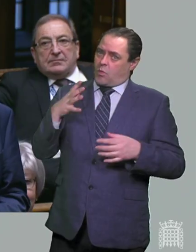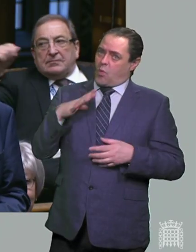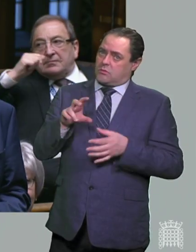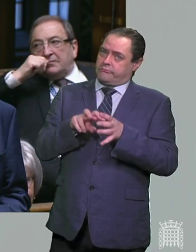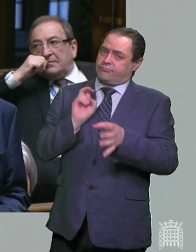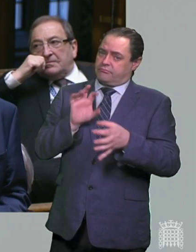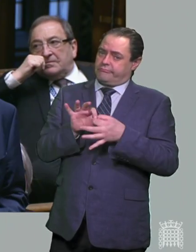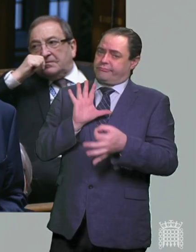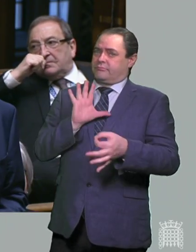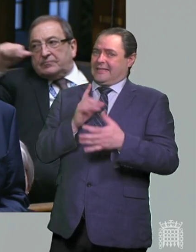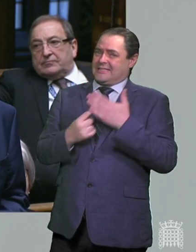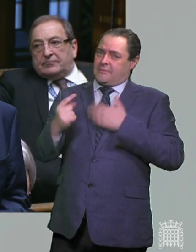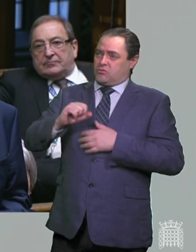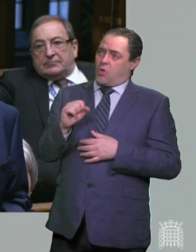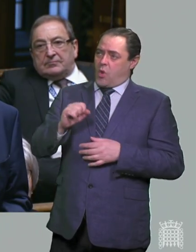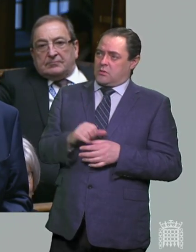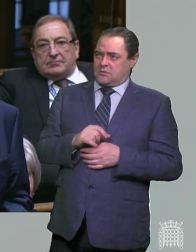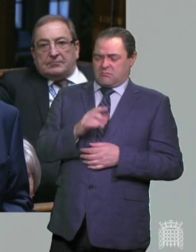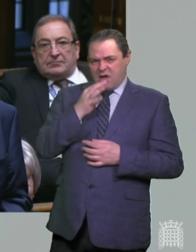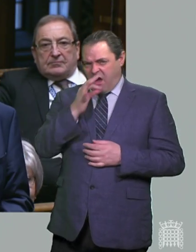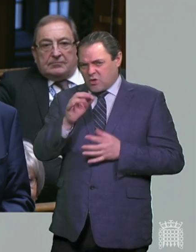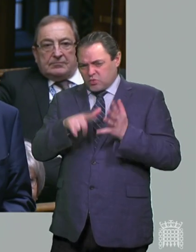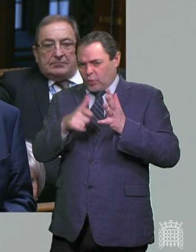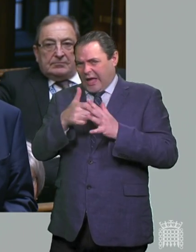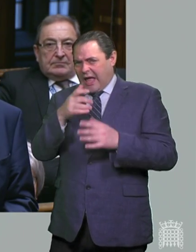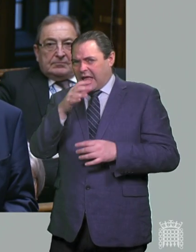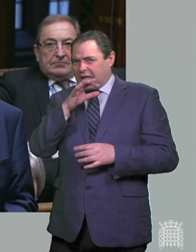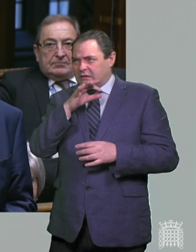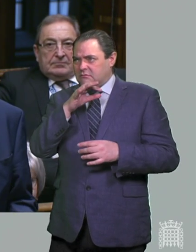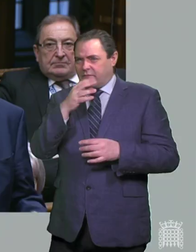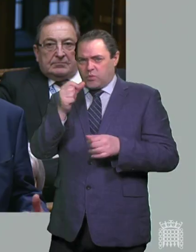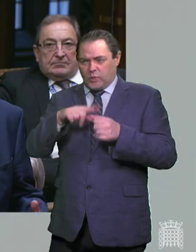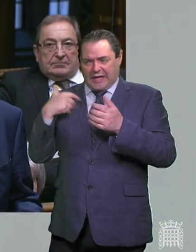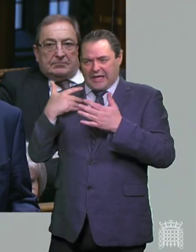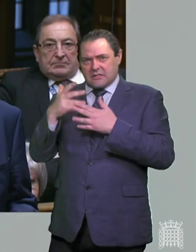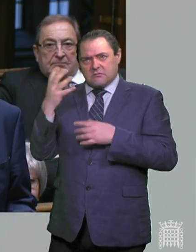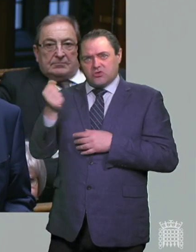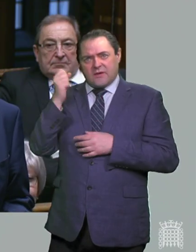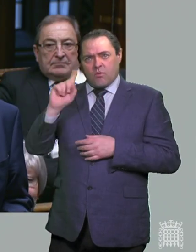Could he tell us what the Union’s greatest achievement has been in the past few years?